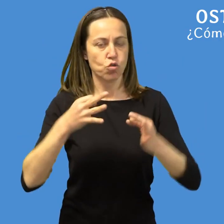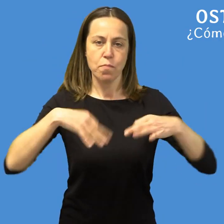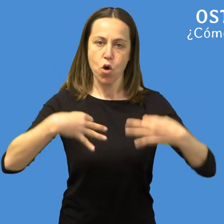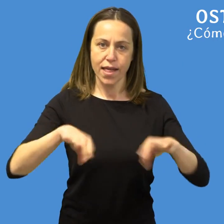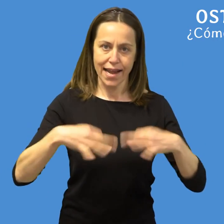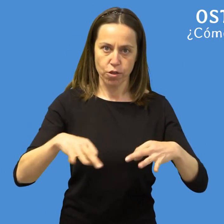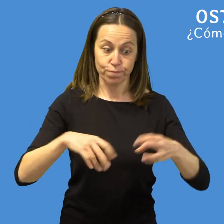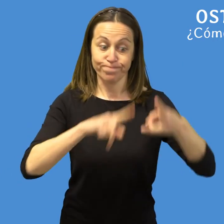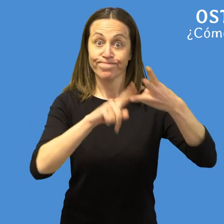normal